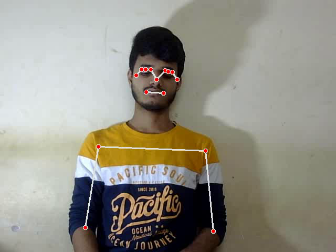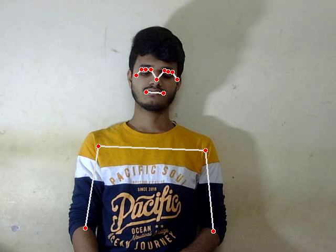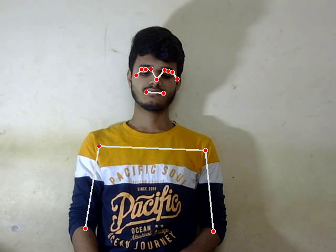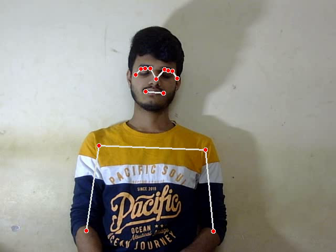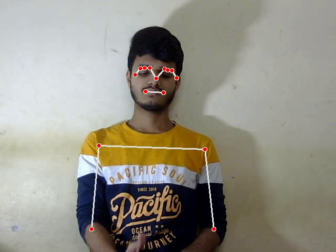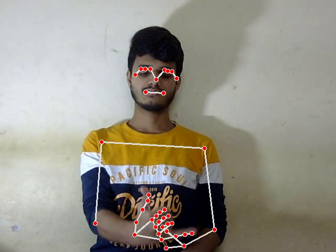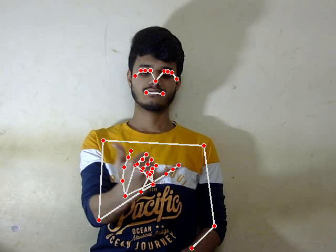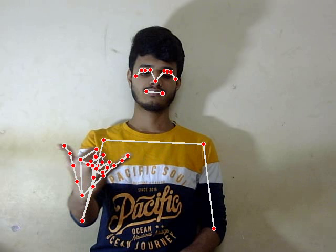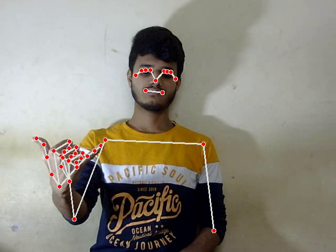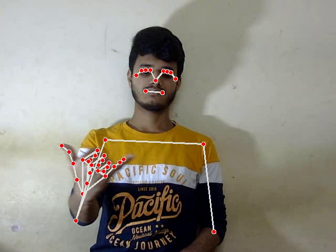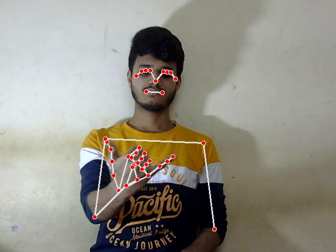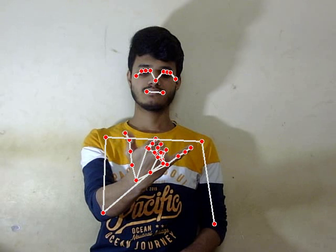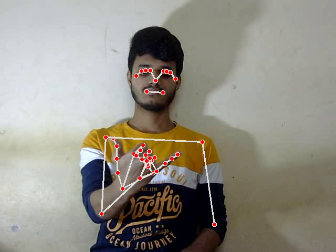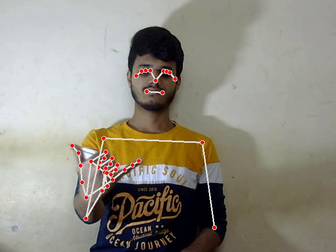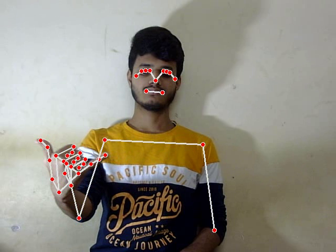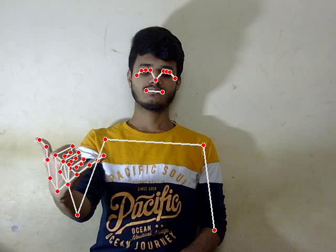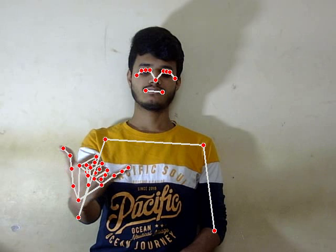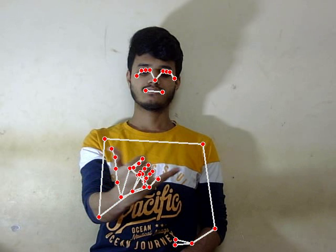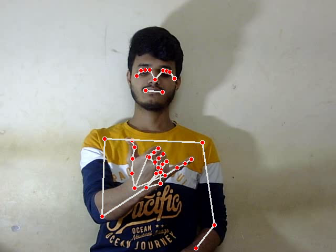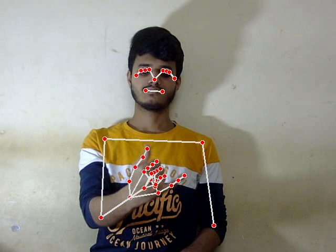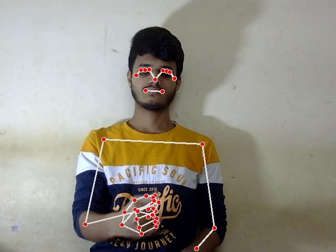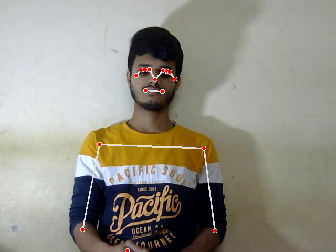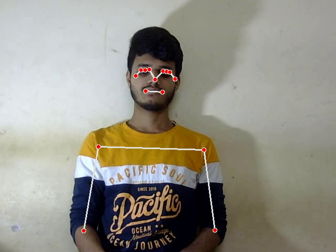same